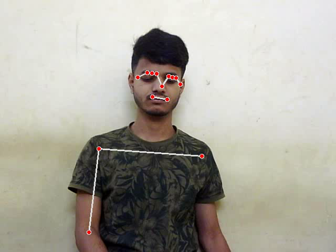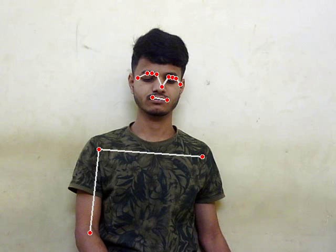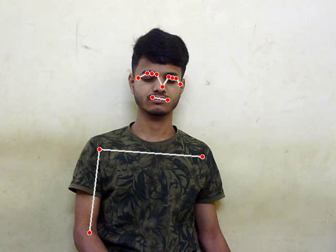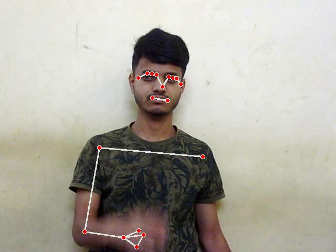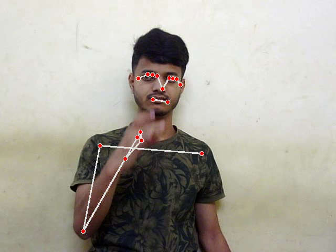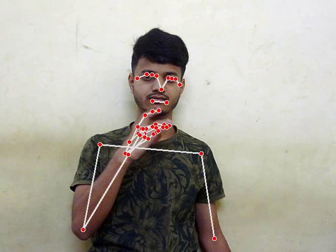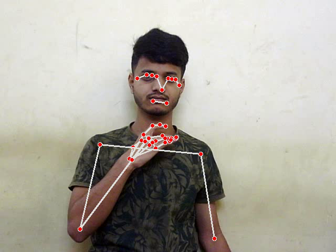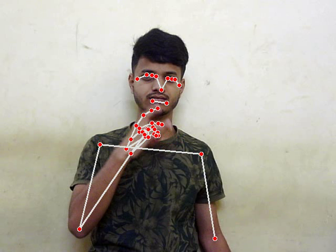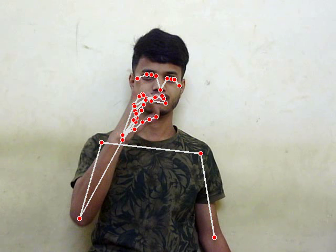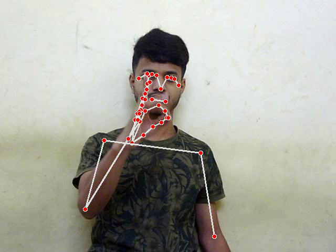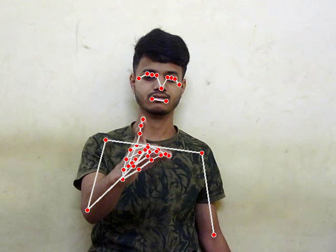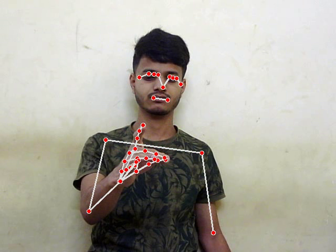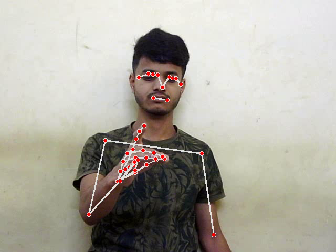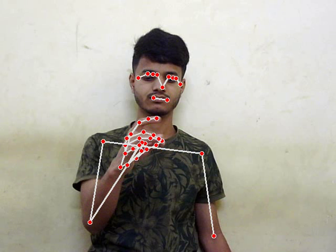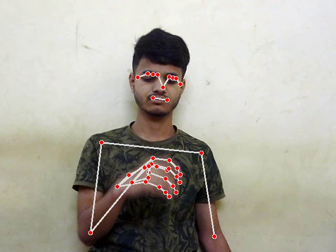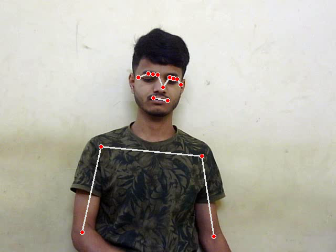like